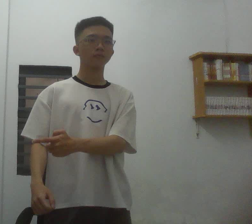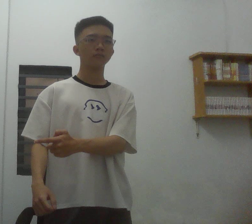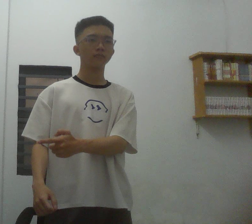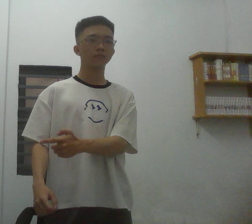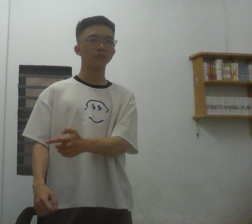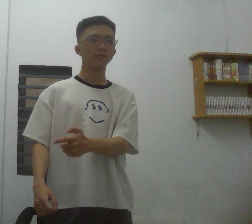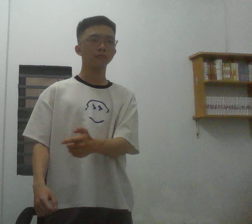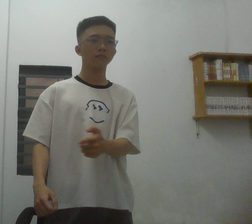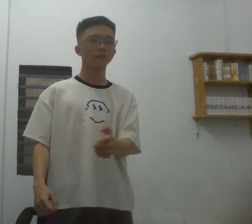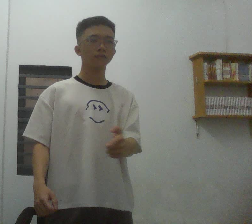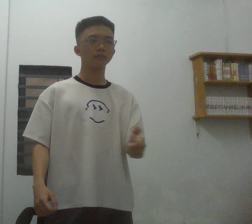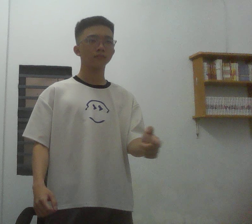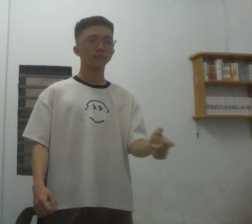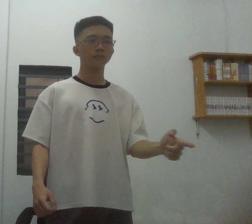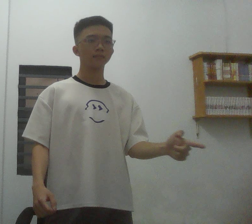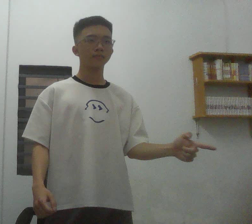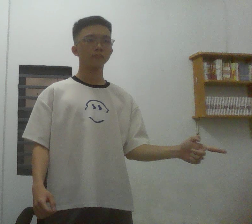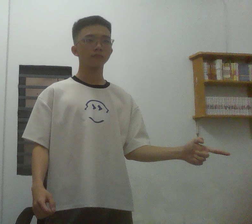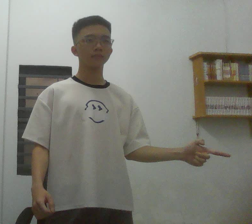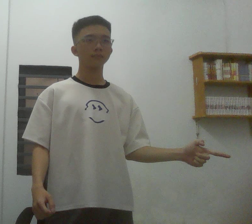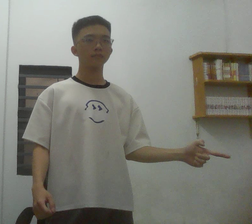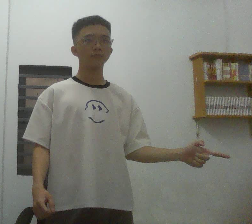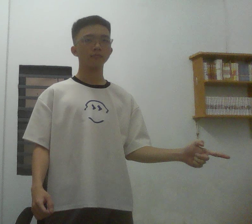cac ban